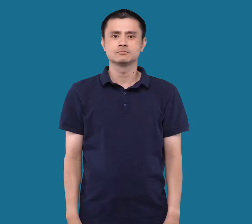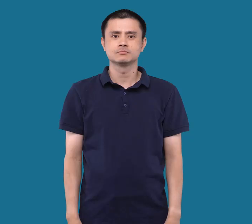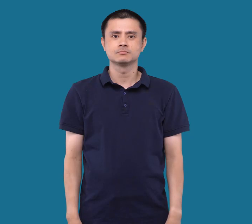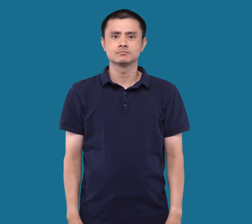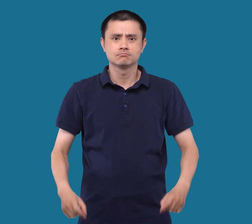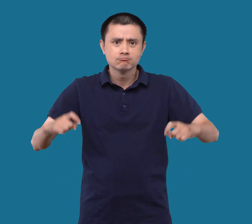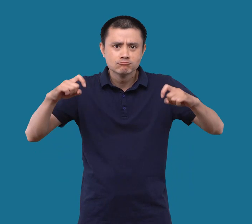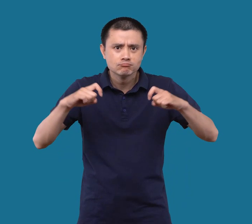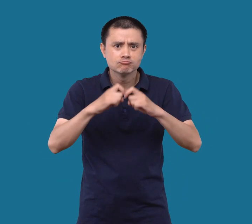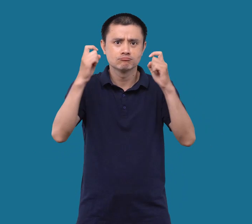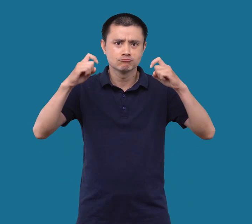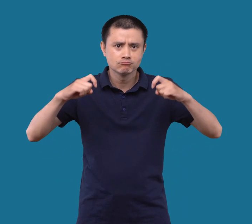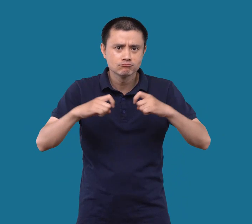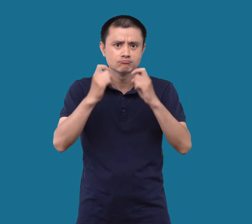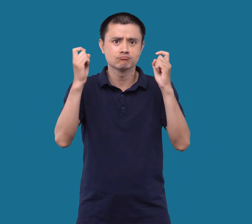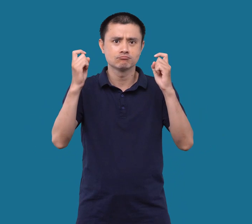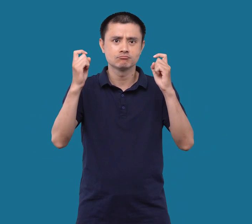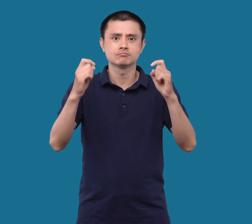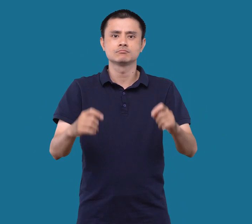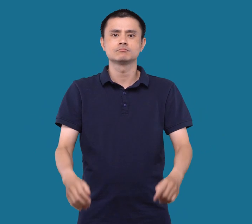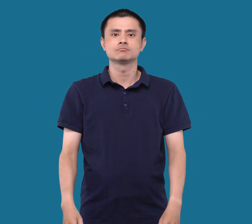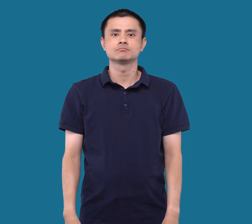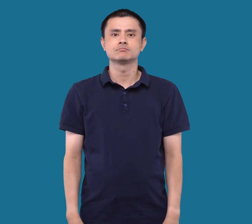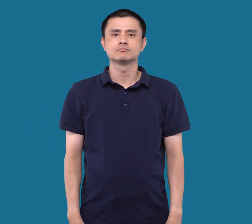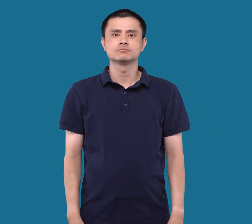chọi gà